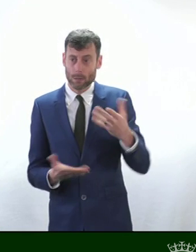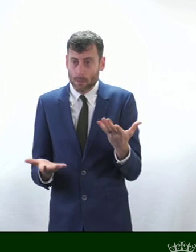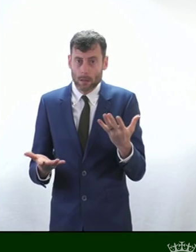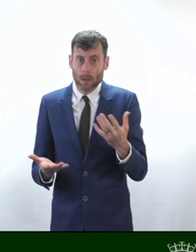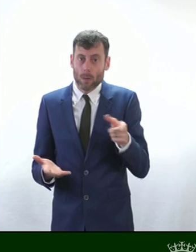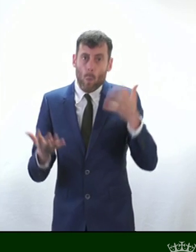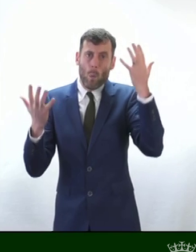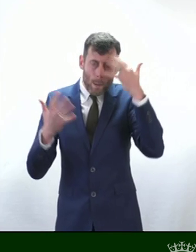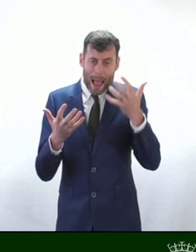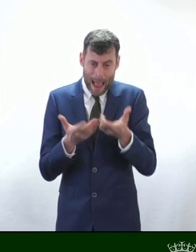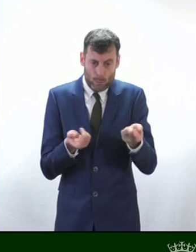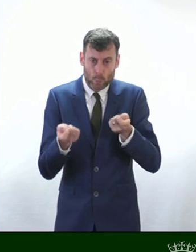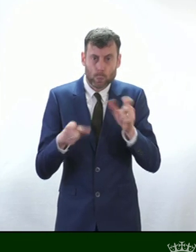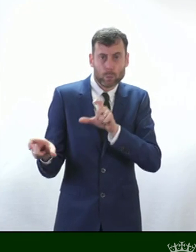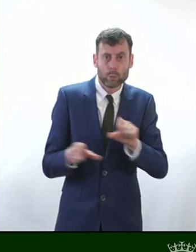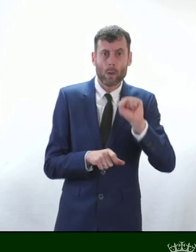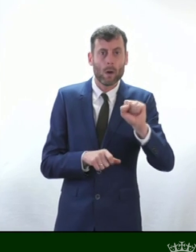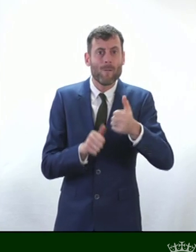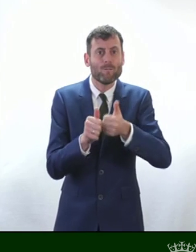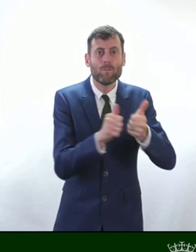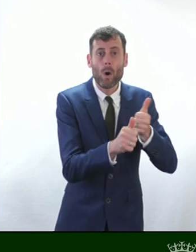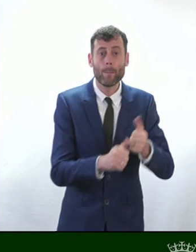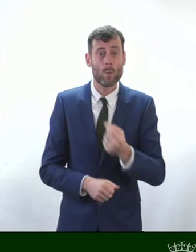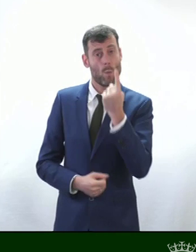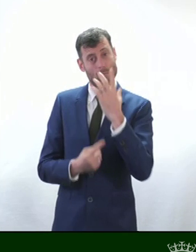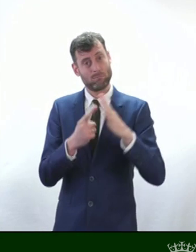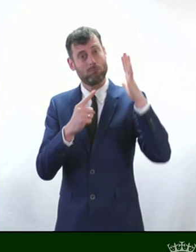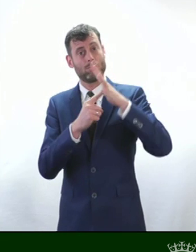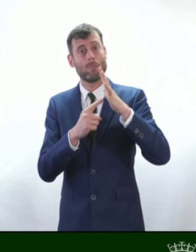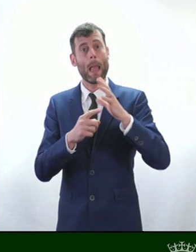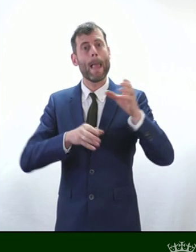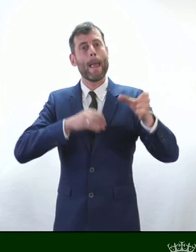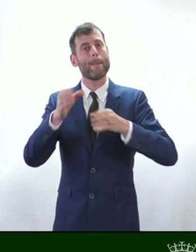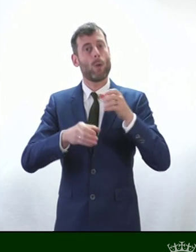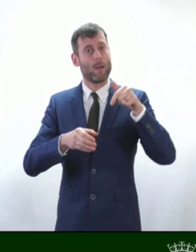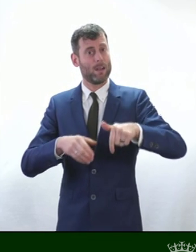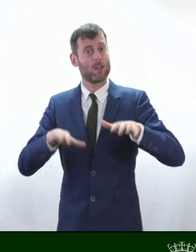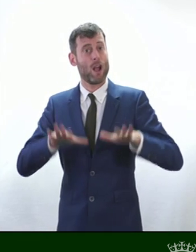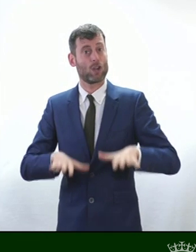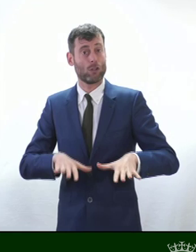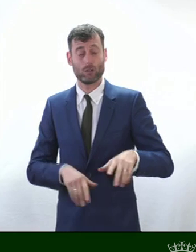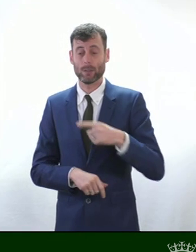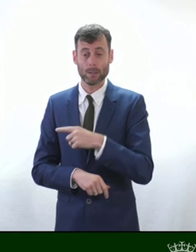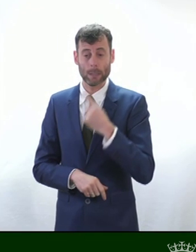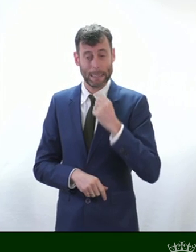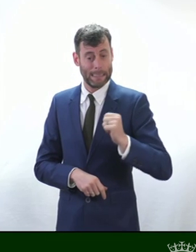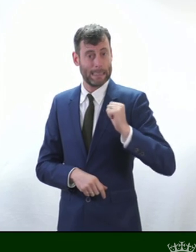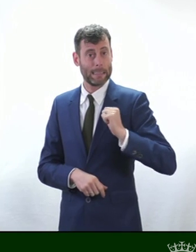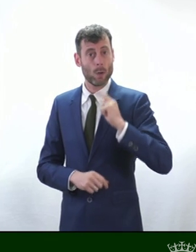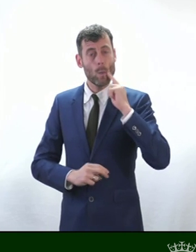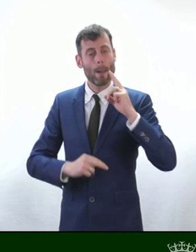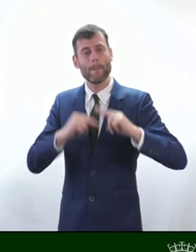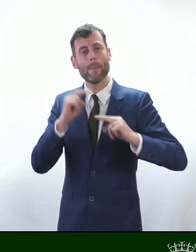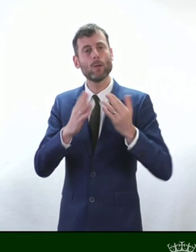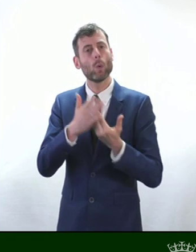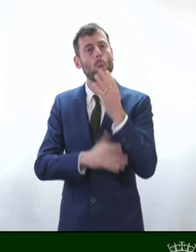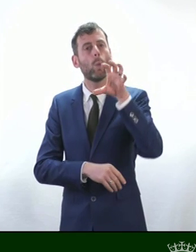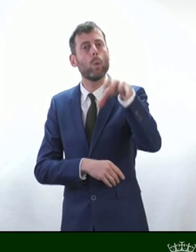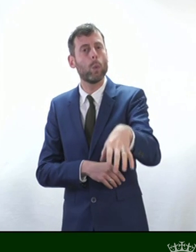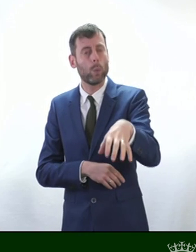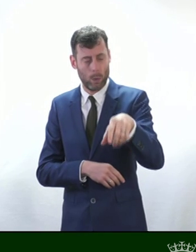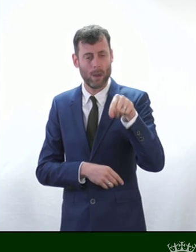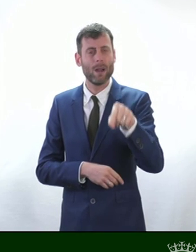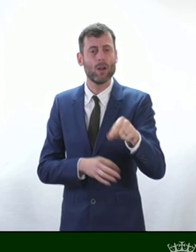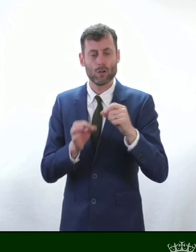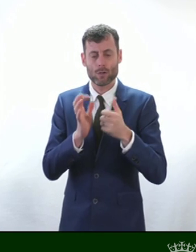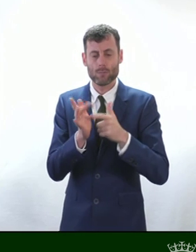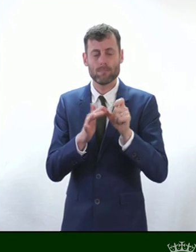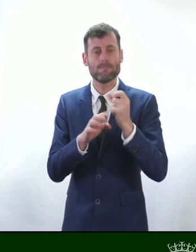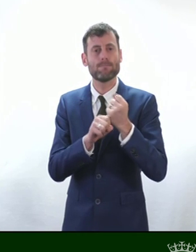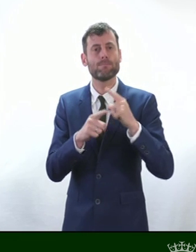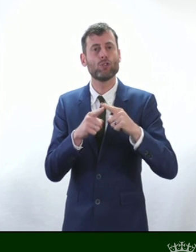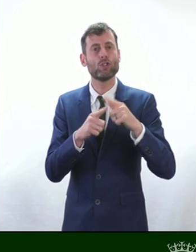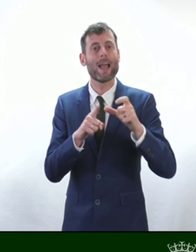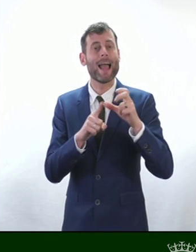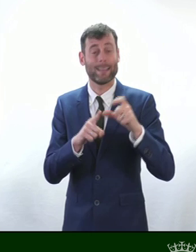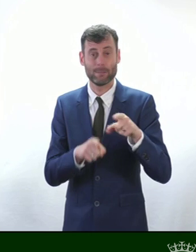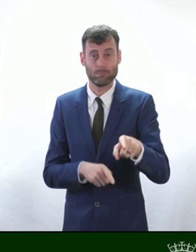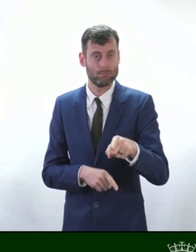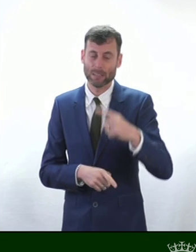Yesterday, INEOS, a major employer in this country, announced that it will not now build the new Grenadier car in Bridgend and will move production to France instead.